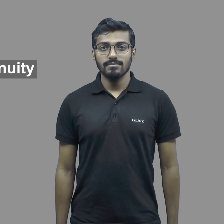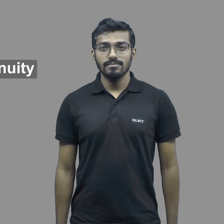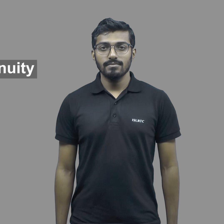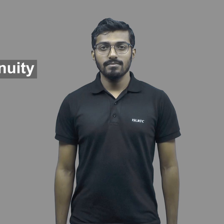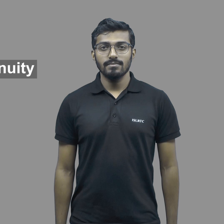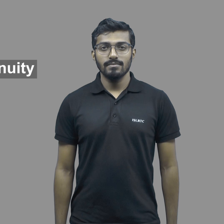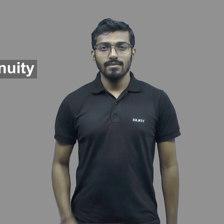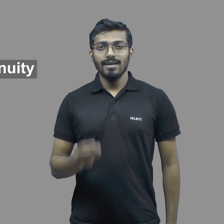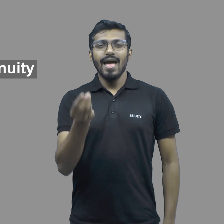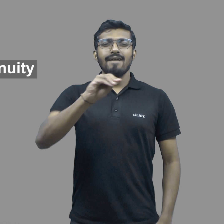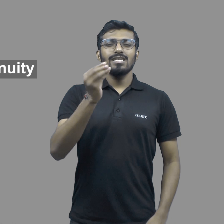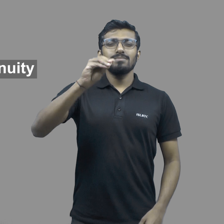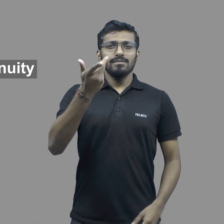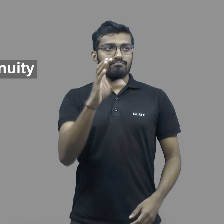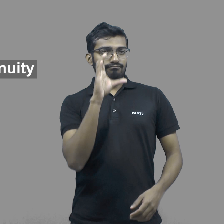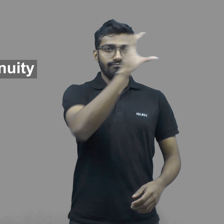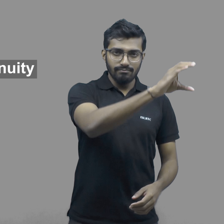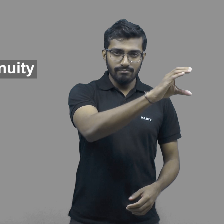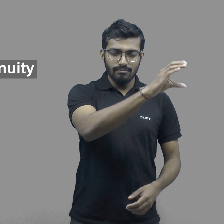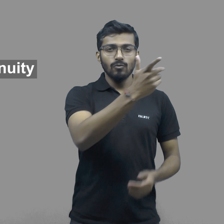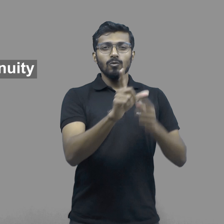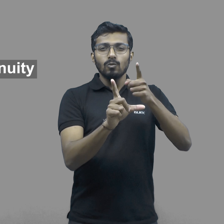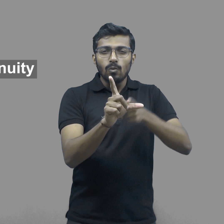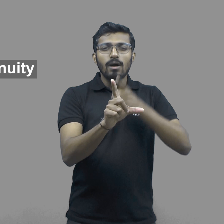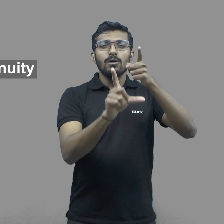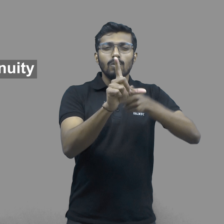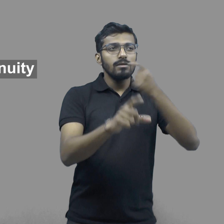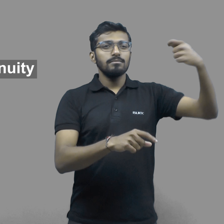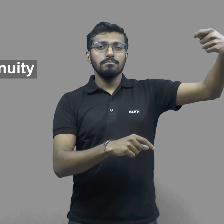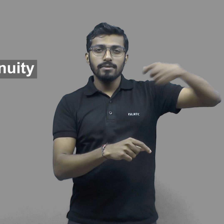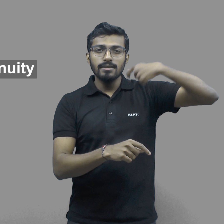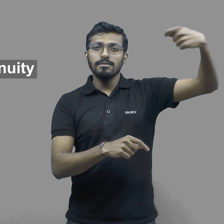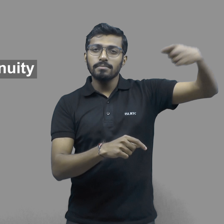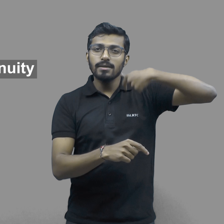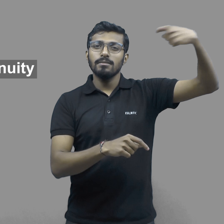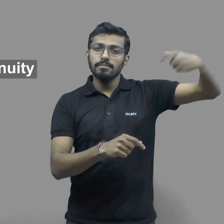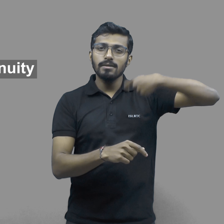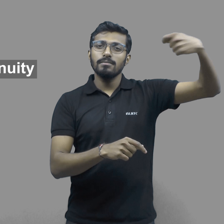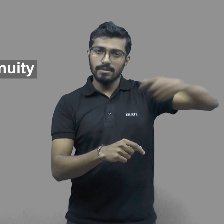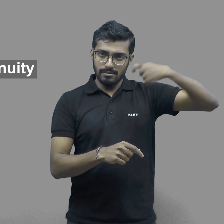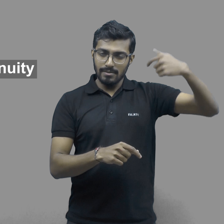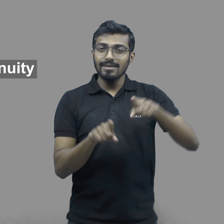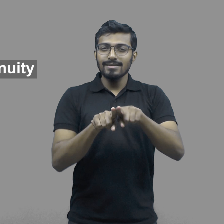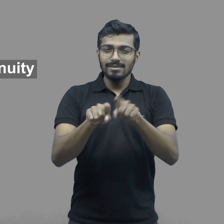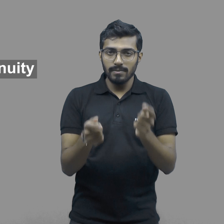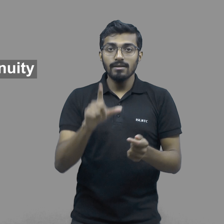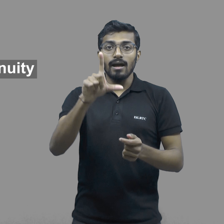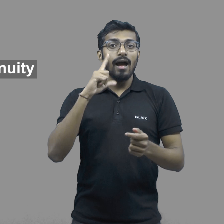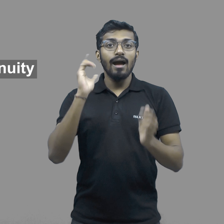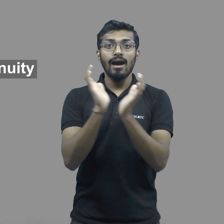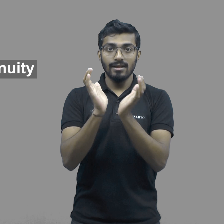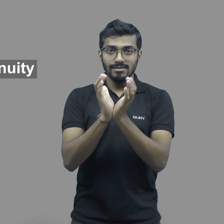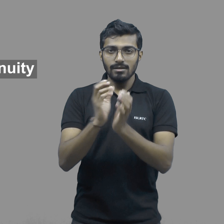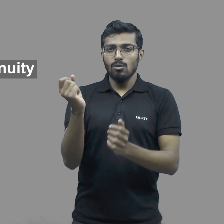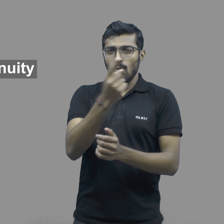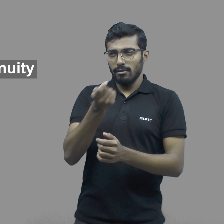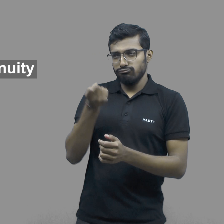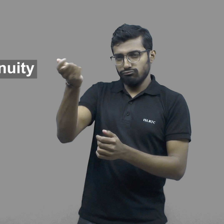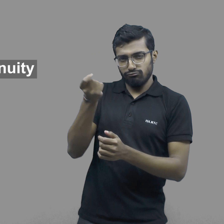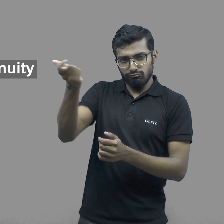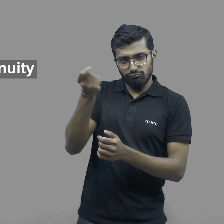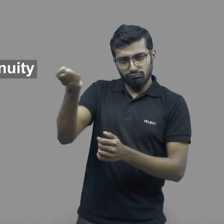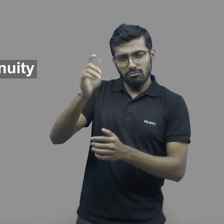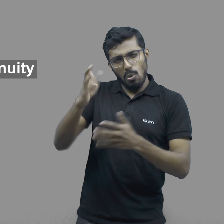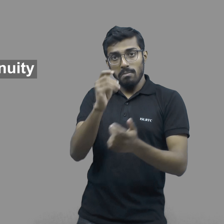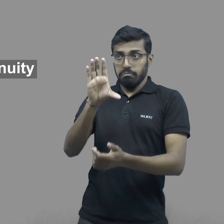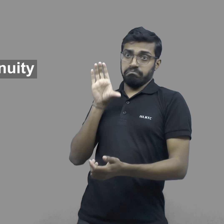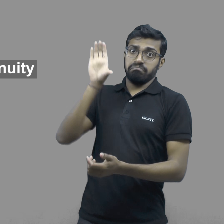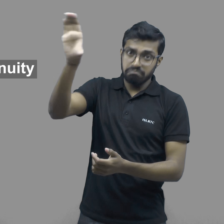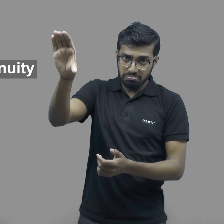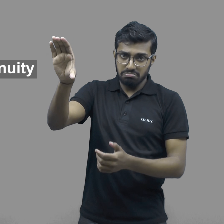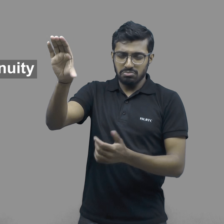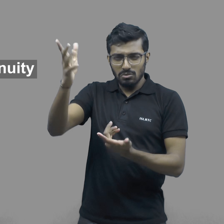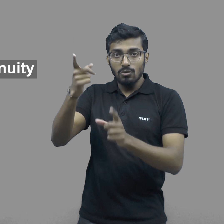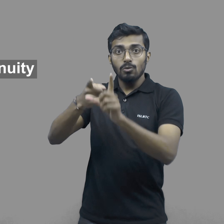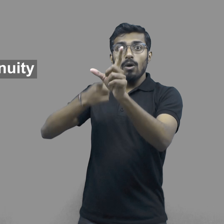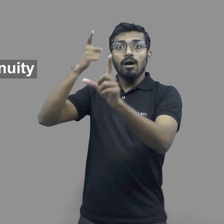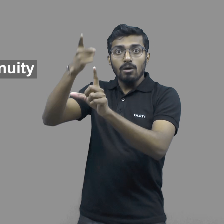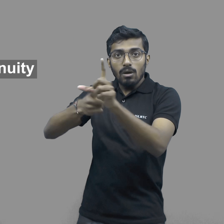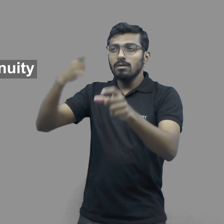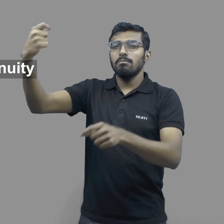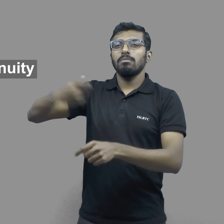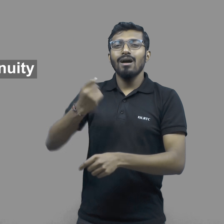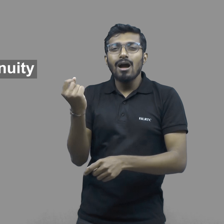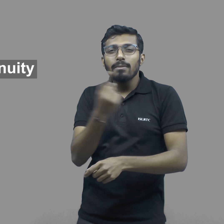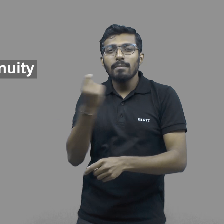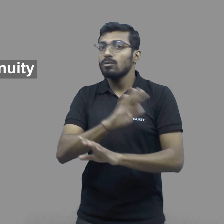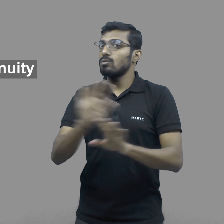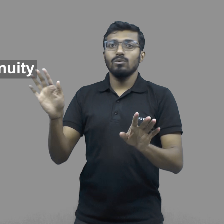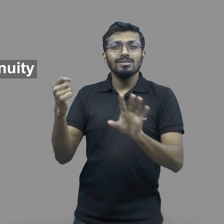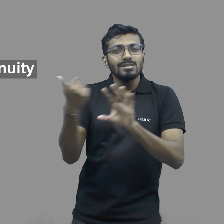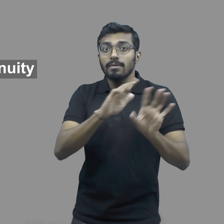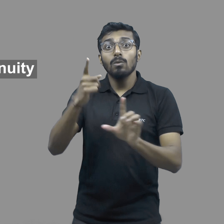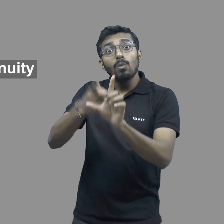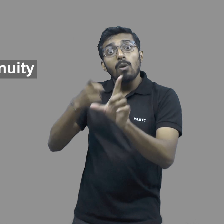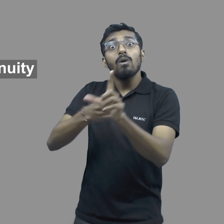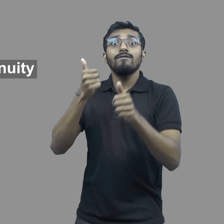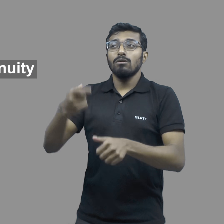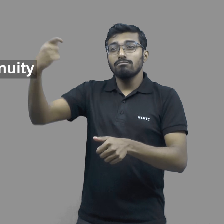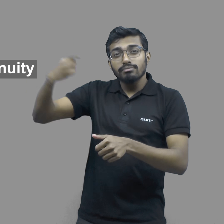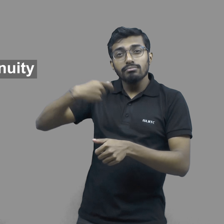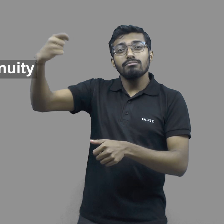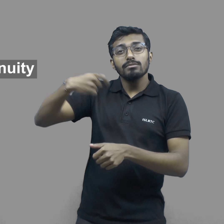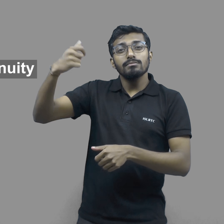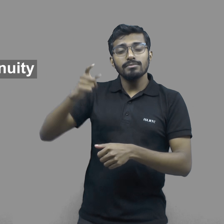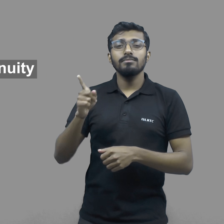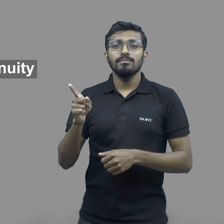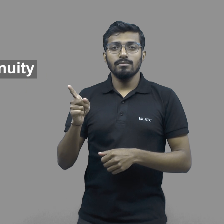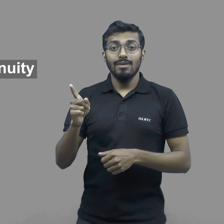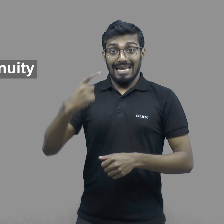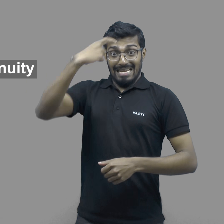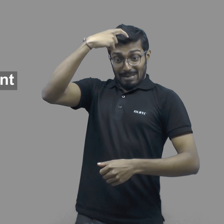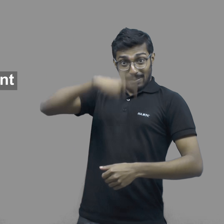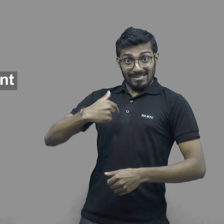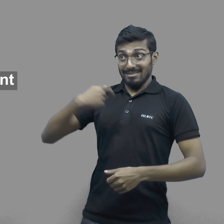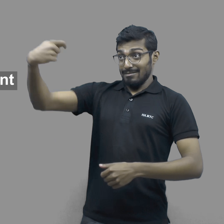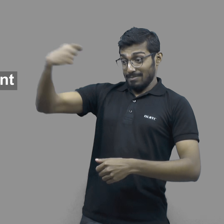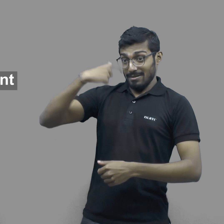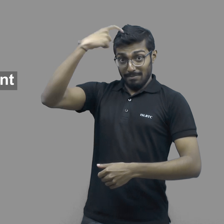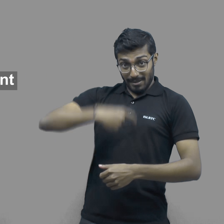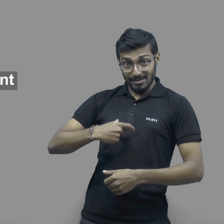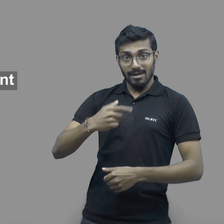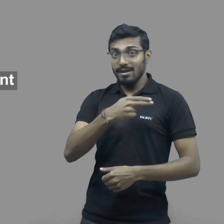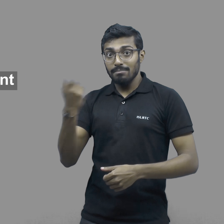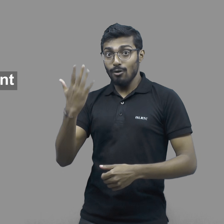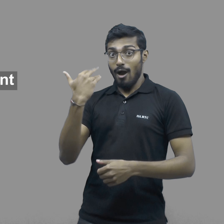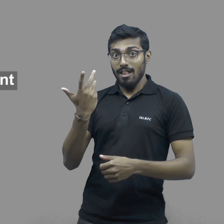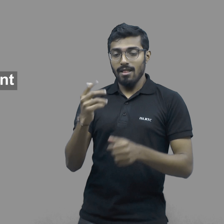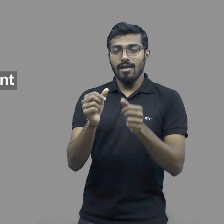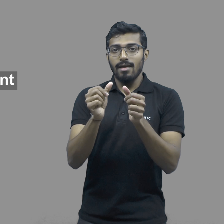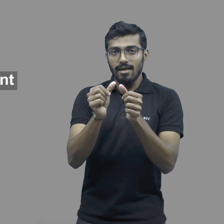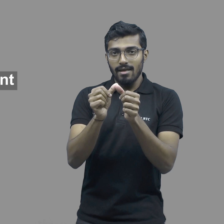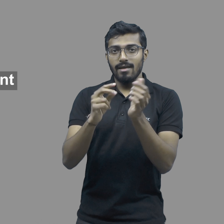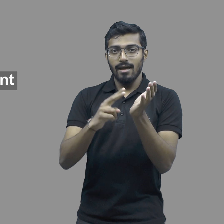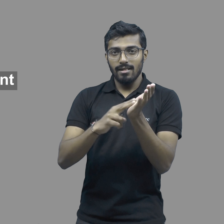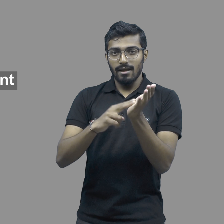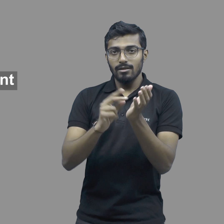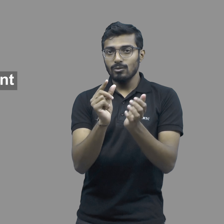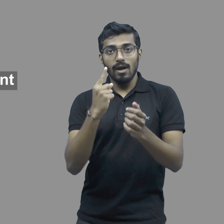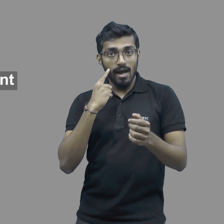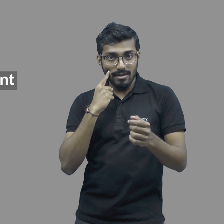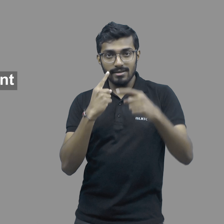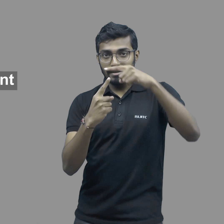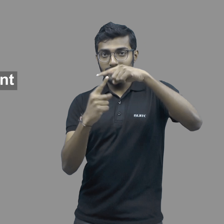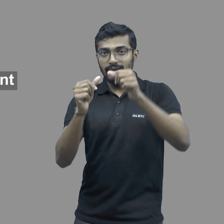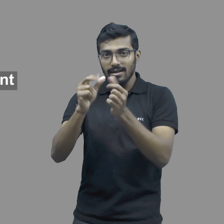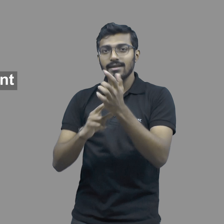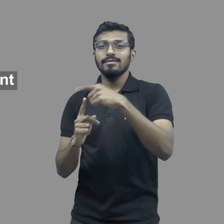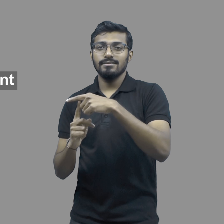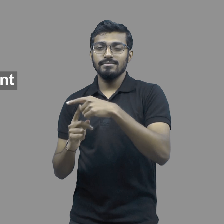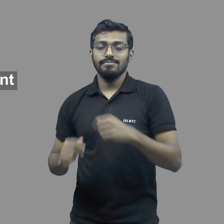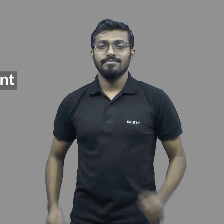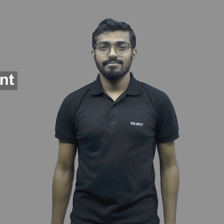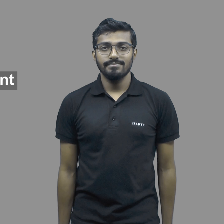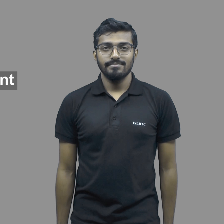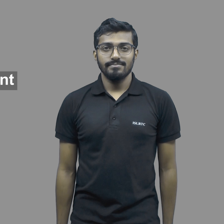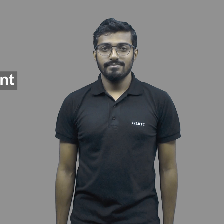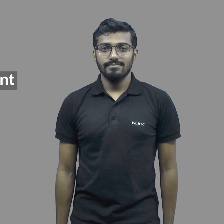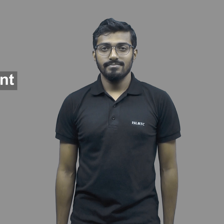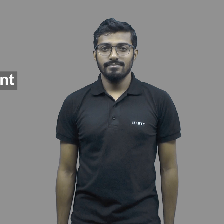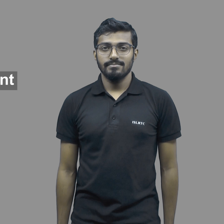Annuity & Annuitant